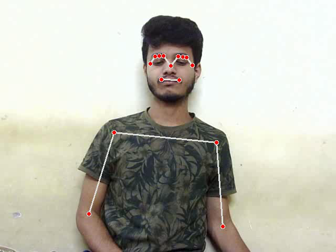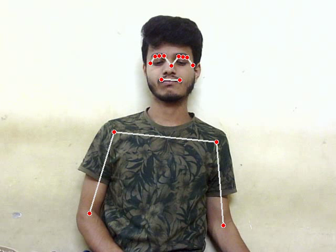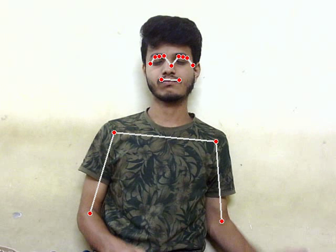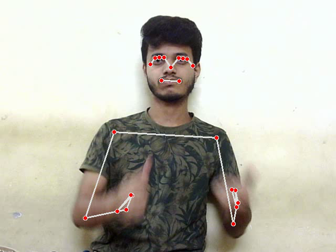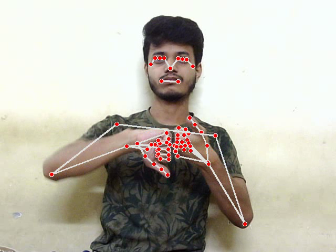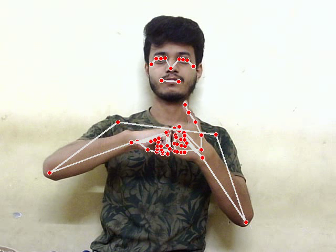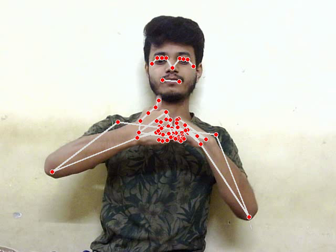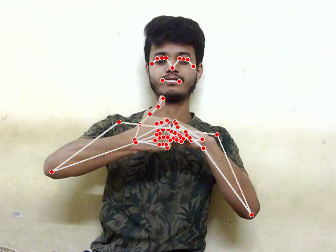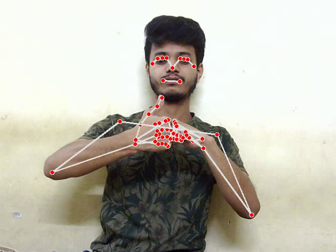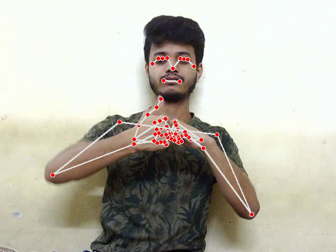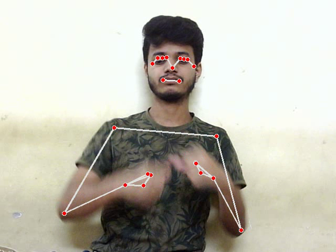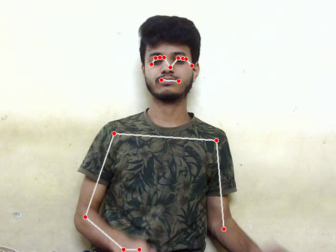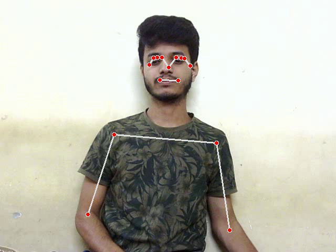how